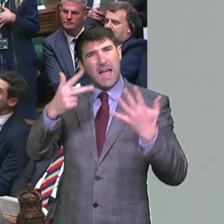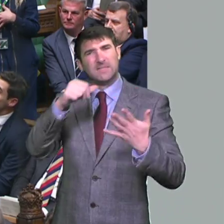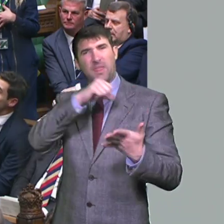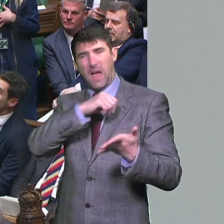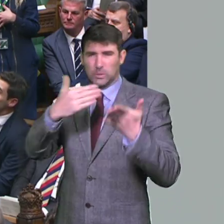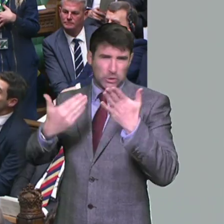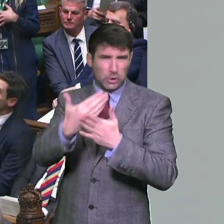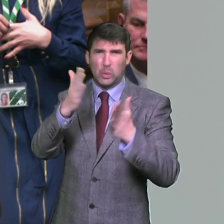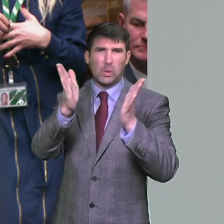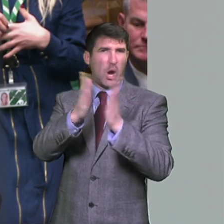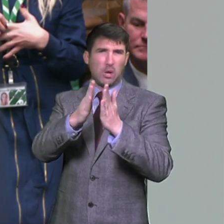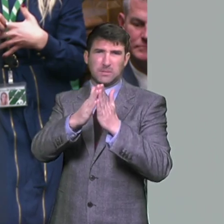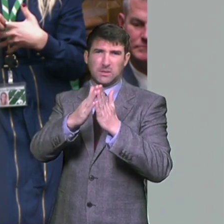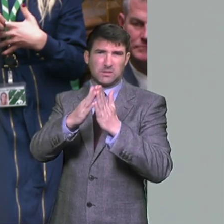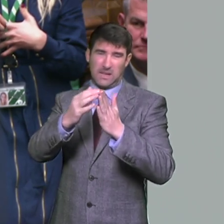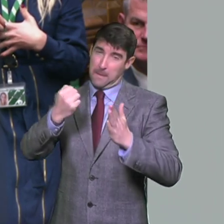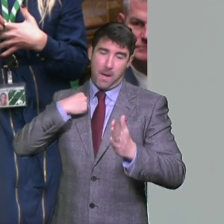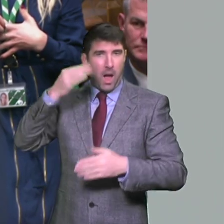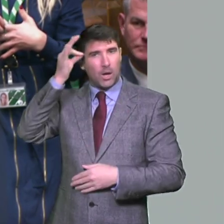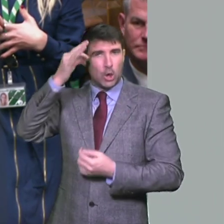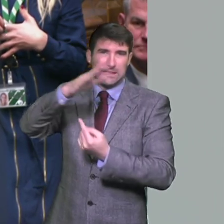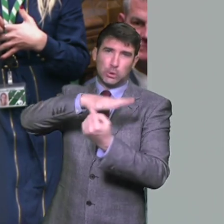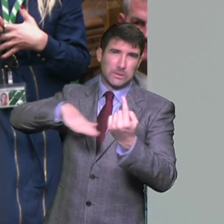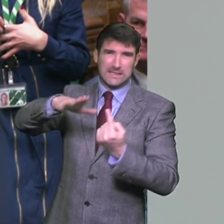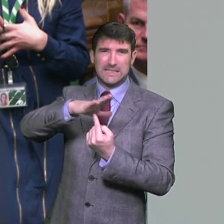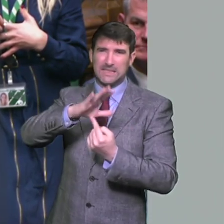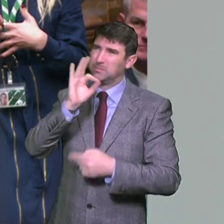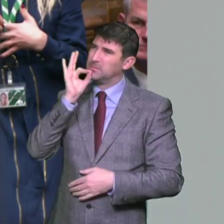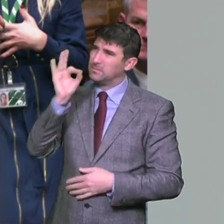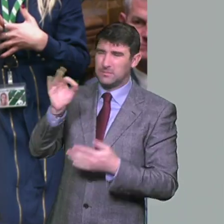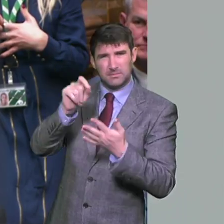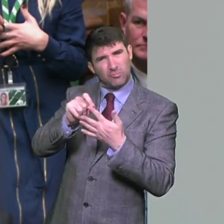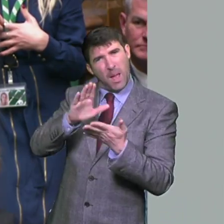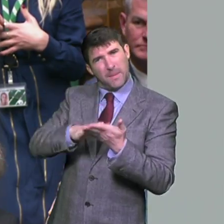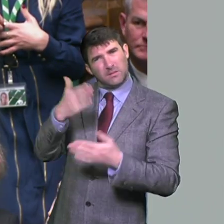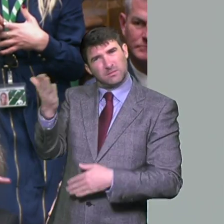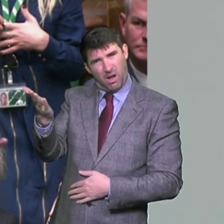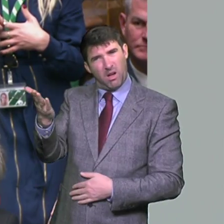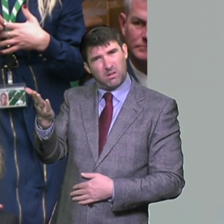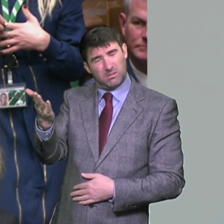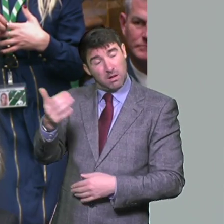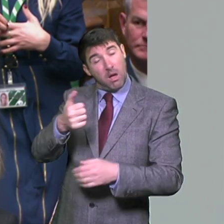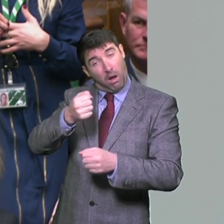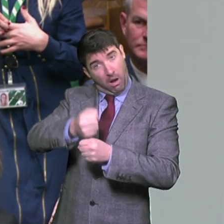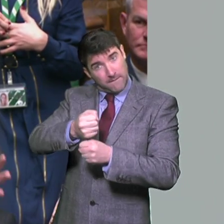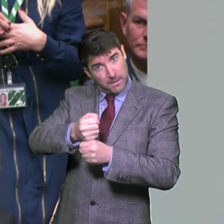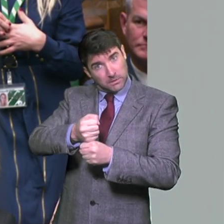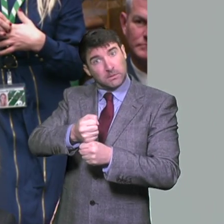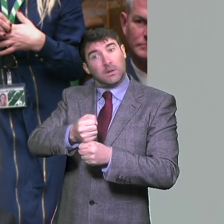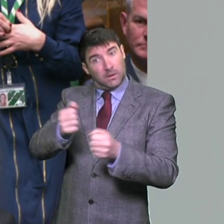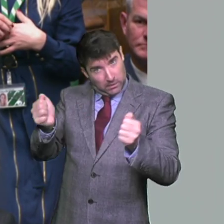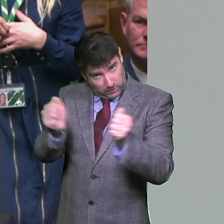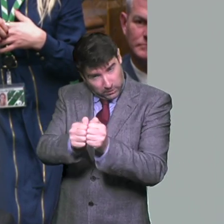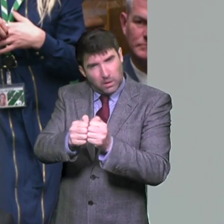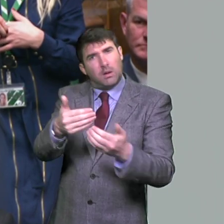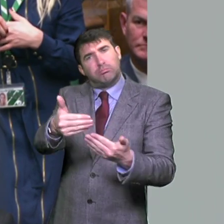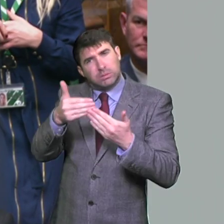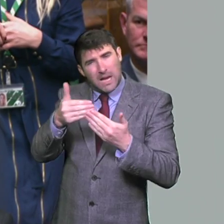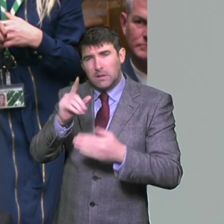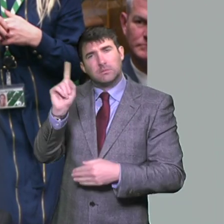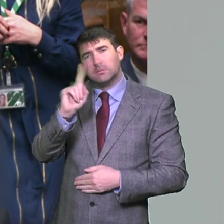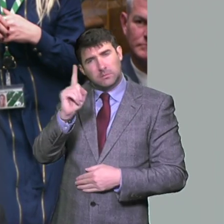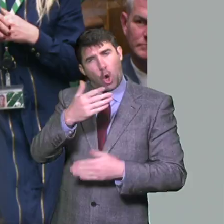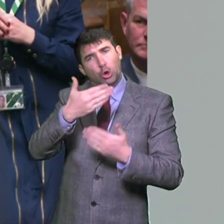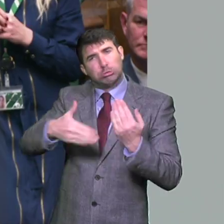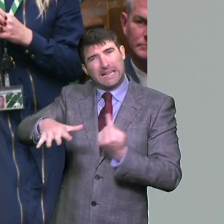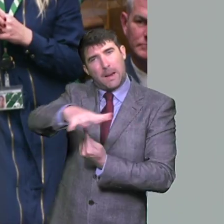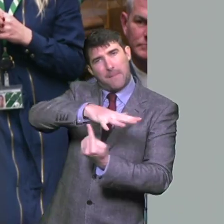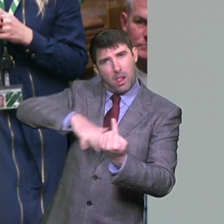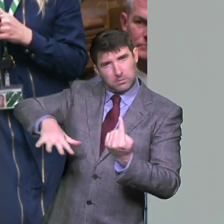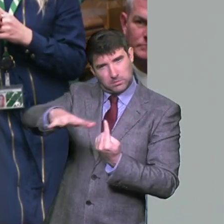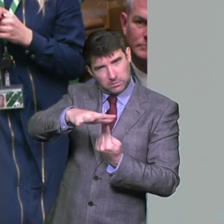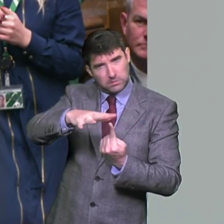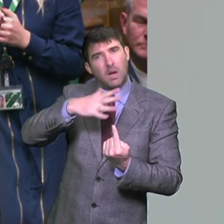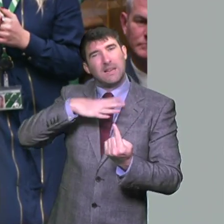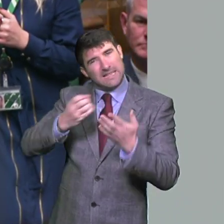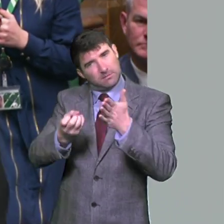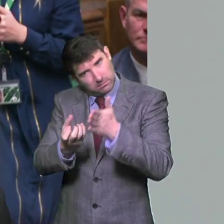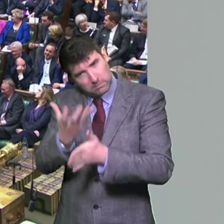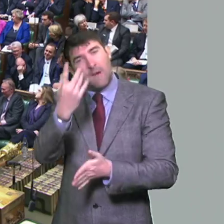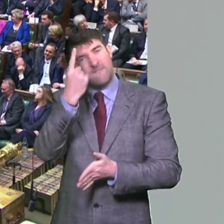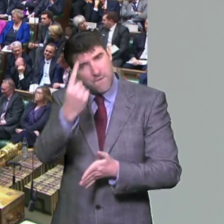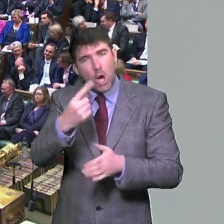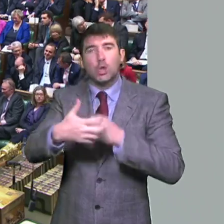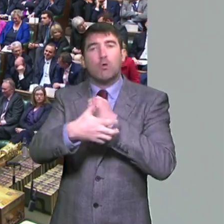Will my right honourable Friend use this Prime Minister’s question as an opportunity to reaffirm the Government’s commitment to protecting the green belt and adopting a really rigorous “brownfield first” policy?